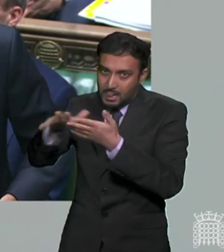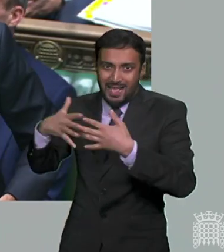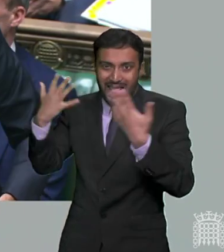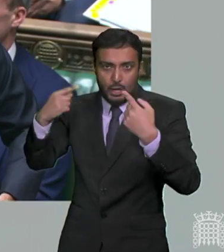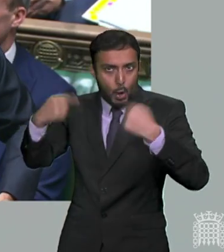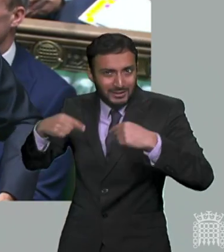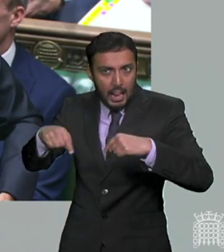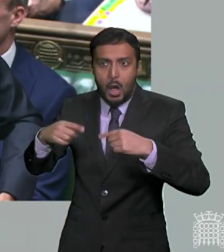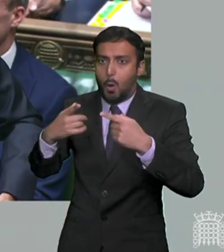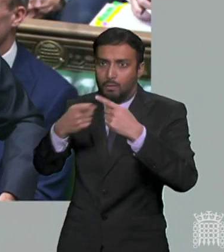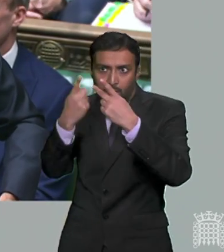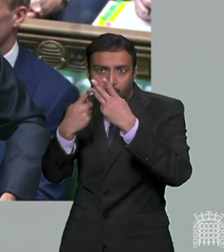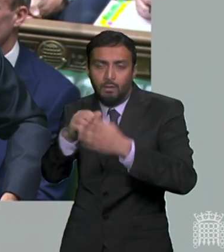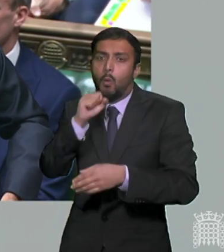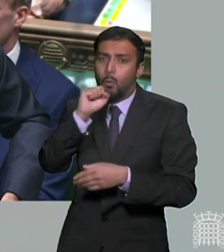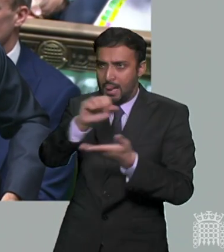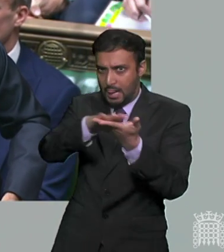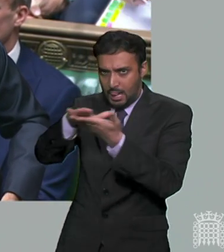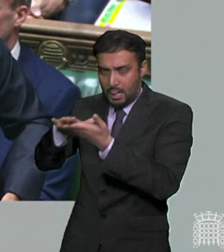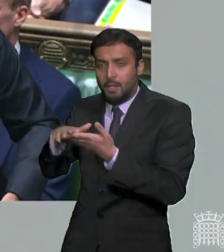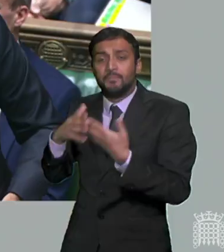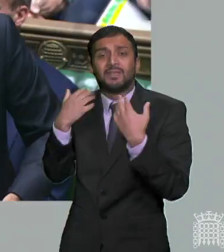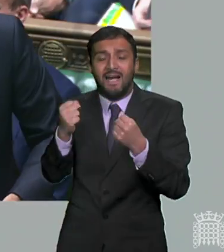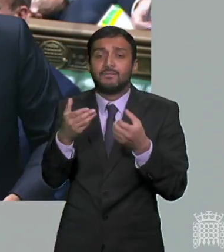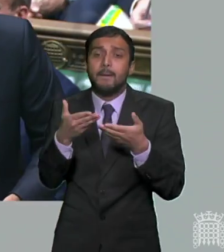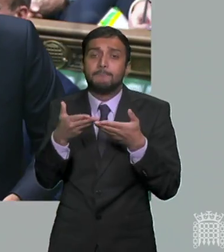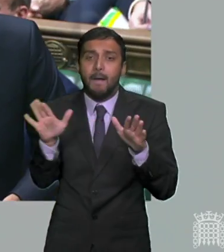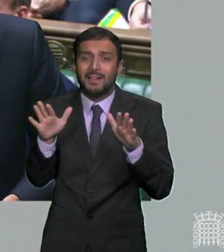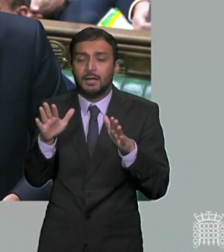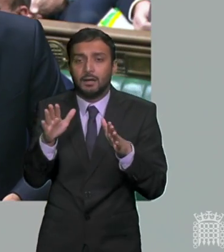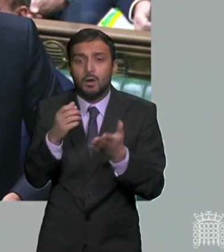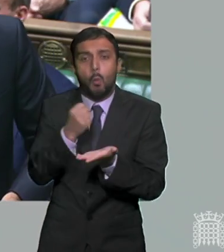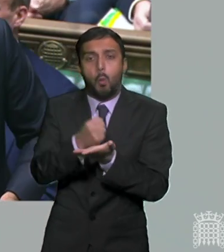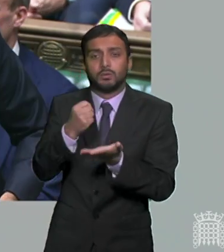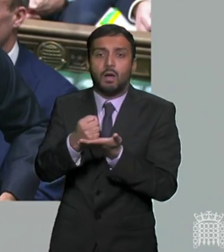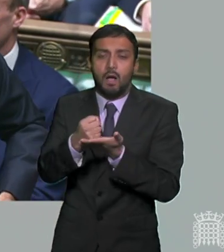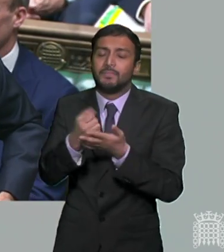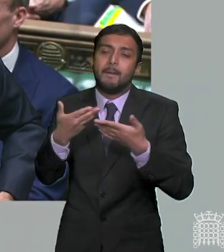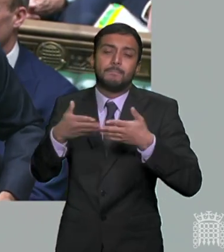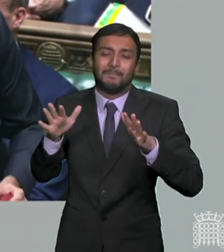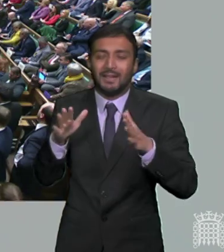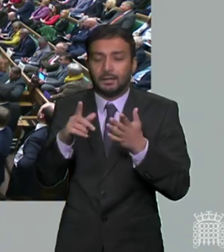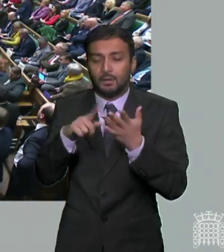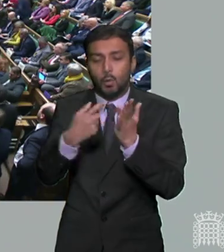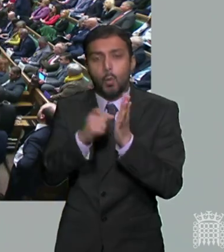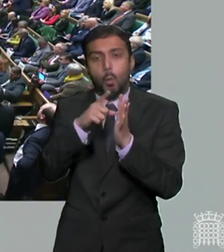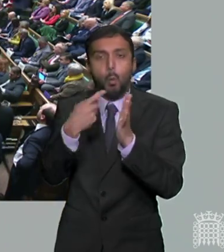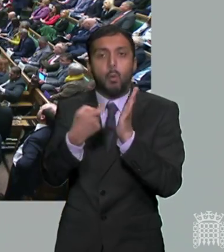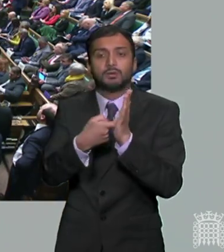The Public Order Bill will give them the powers they need. I look forward to seeing the support that the Bill receives from every part of this House.